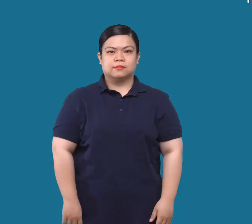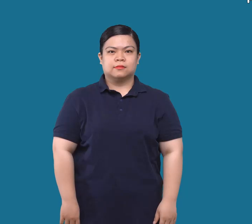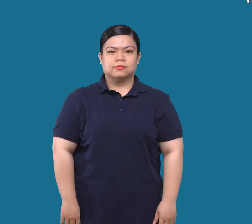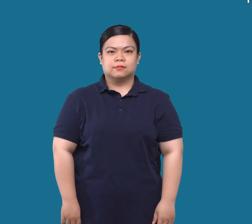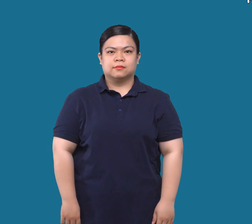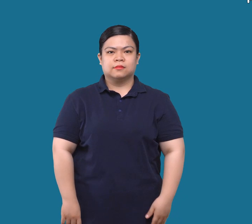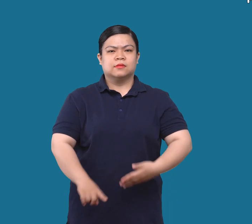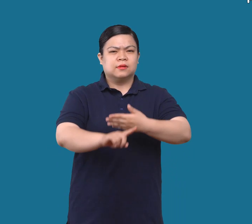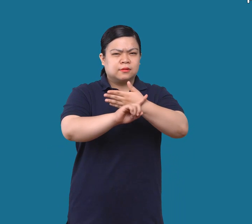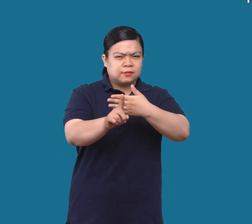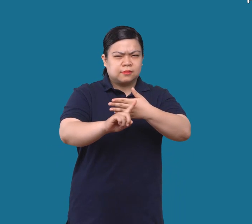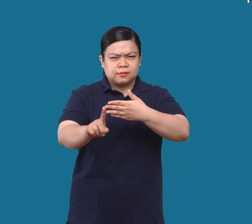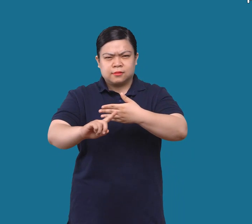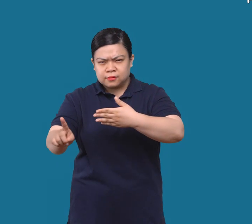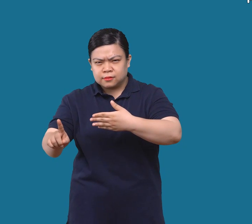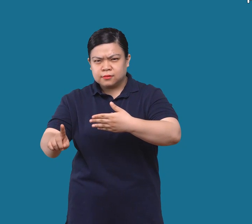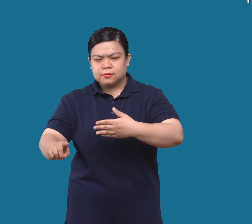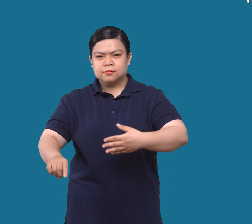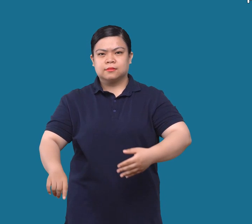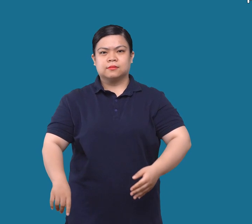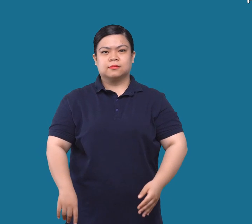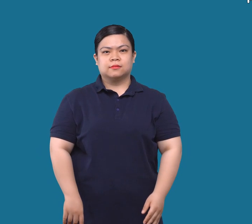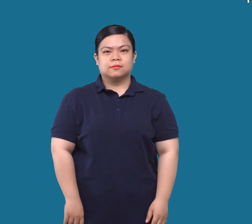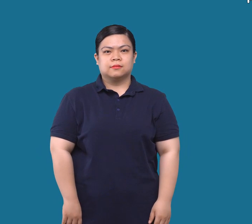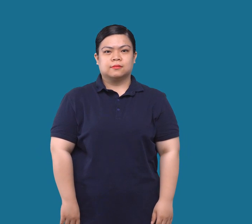phòng đa năng